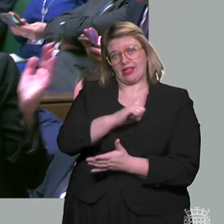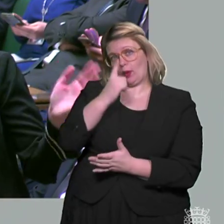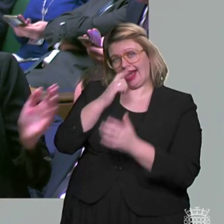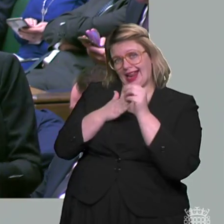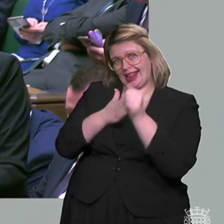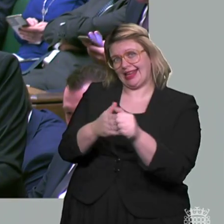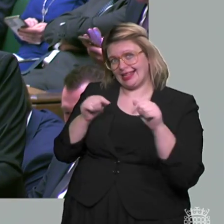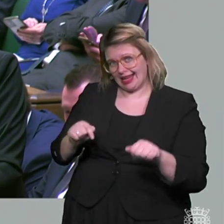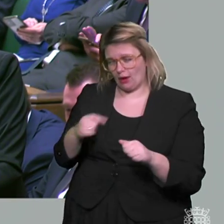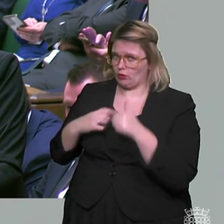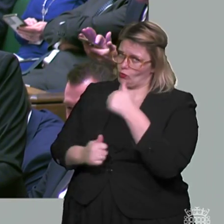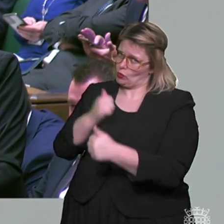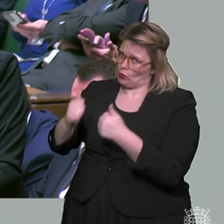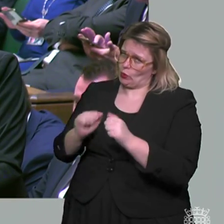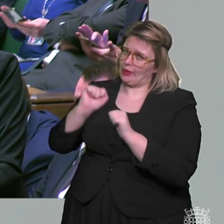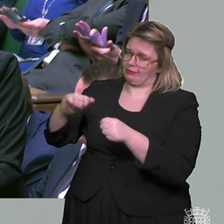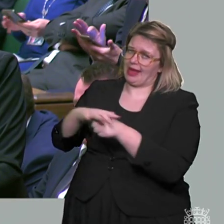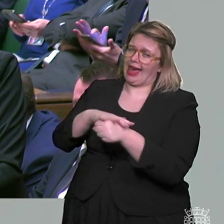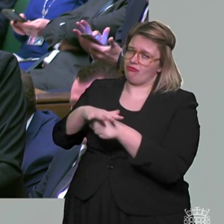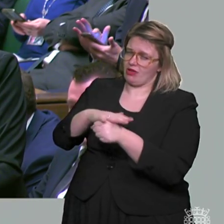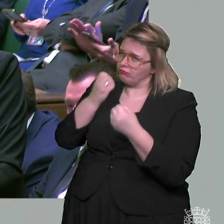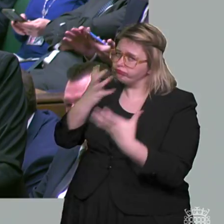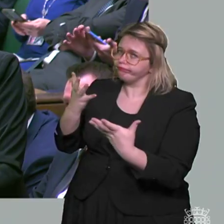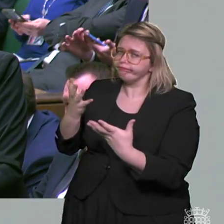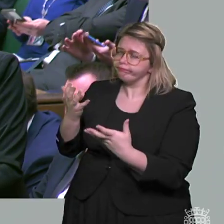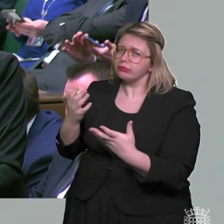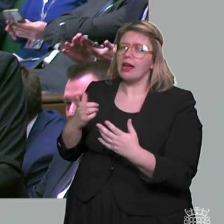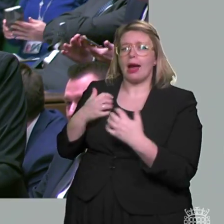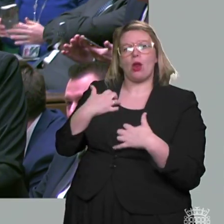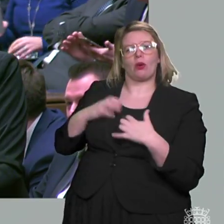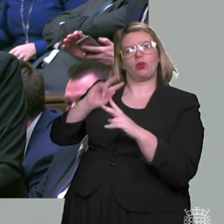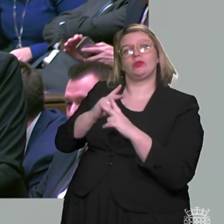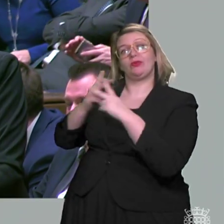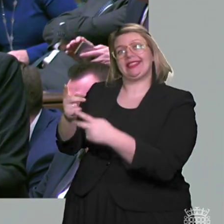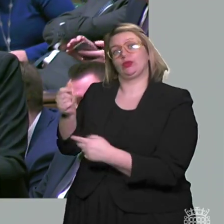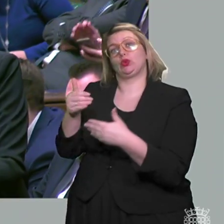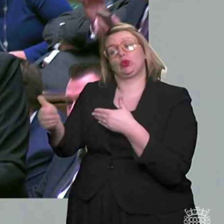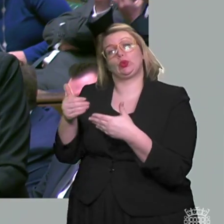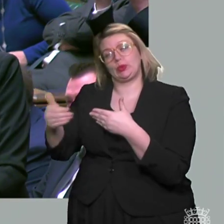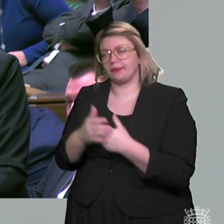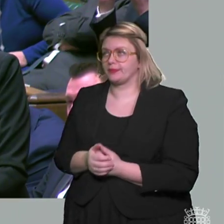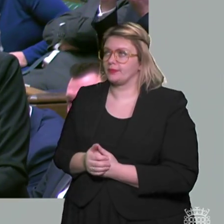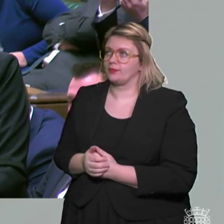I pay tribute to the people who work in my right honourable and learned Friend’s constituency; I look forward to visiting them as soon as I can.